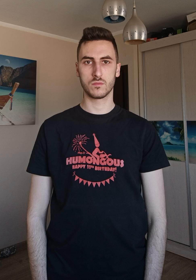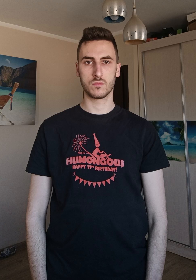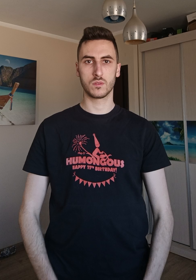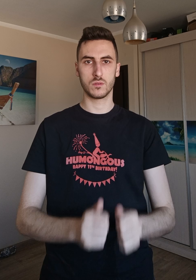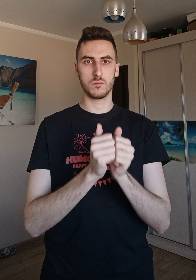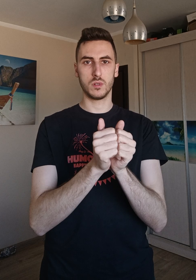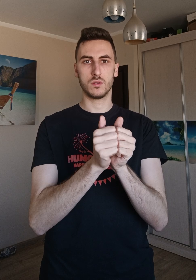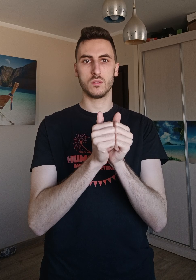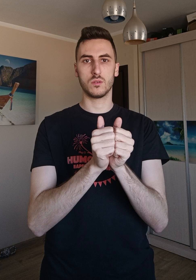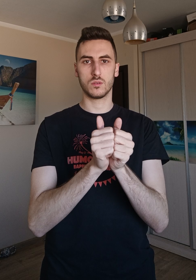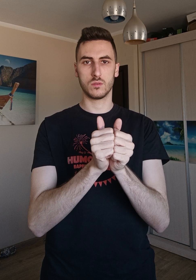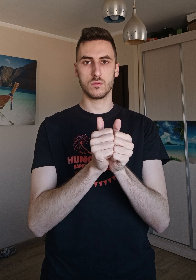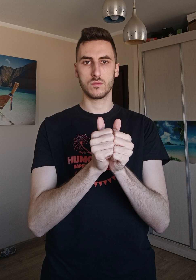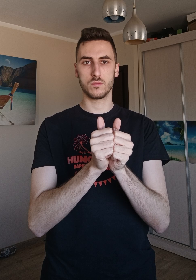חבר ה